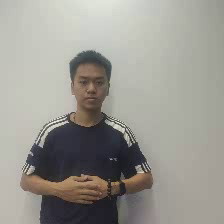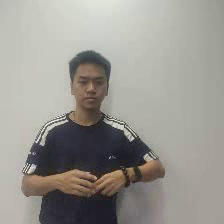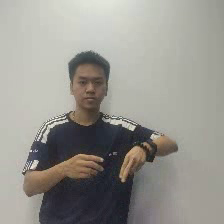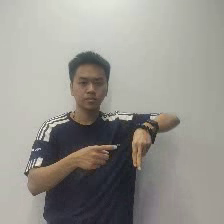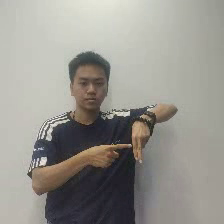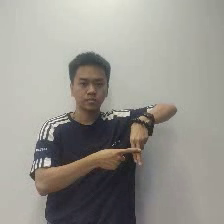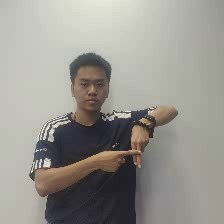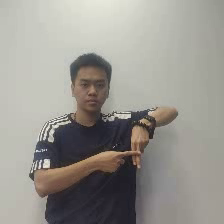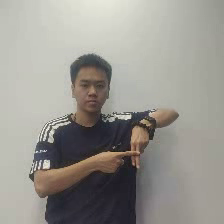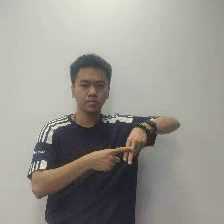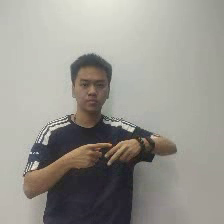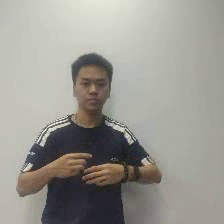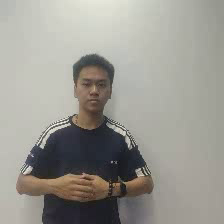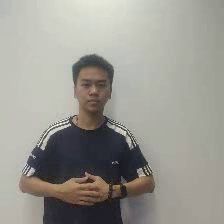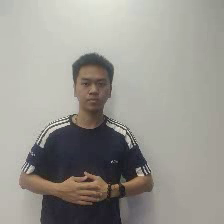Chân